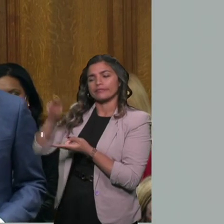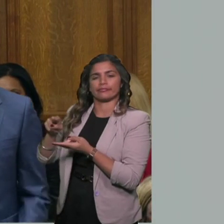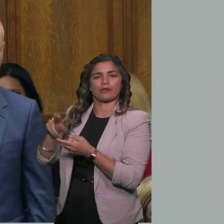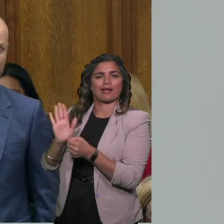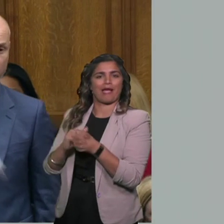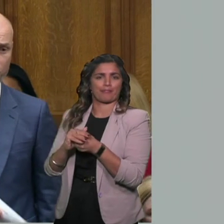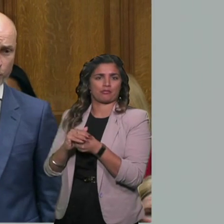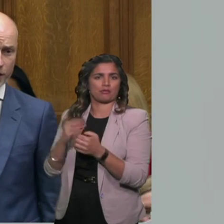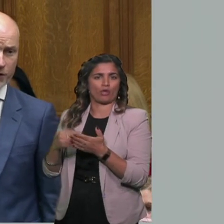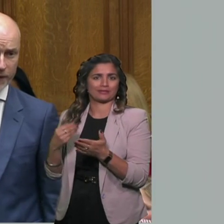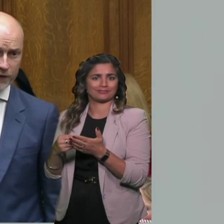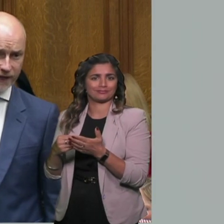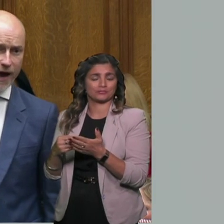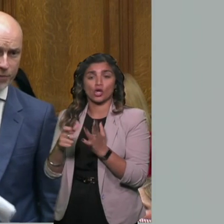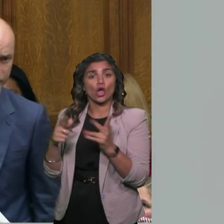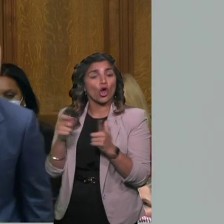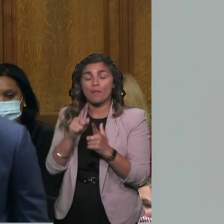COP will not work without a cap.